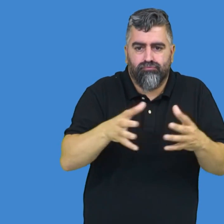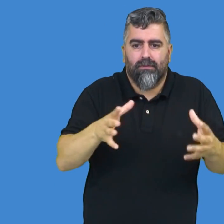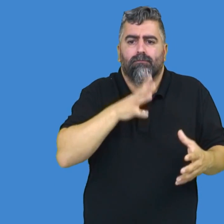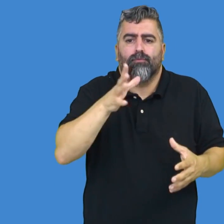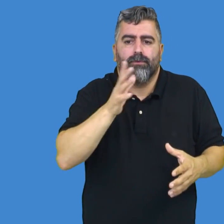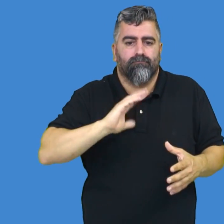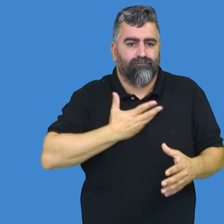motivo